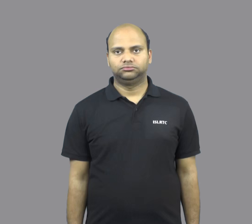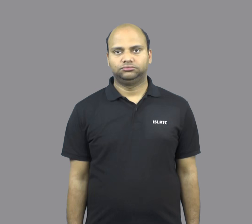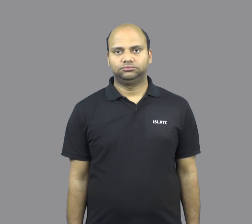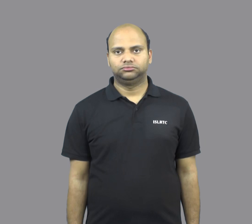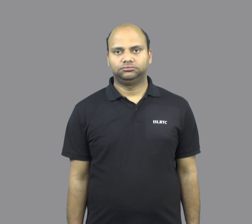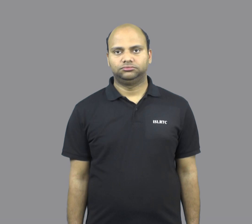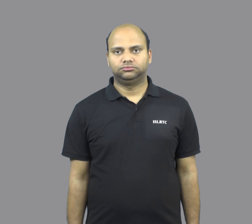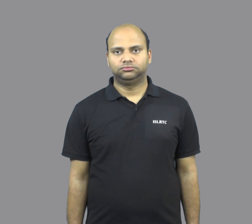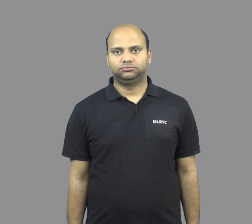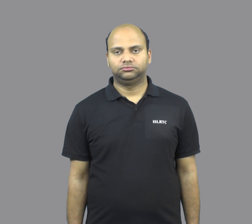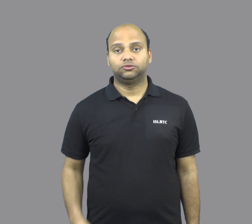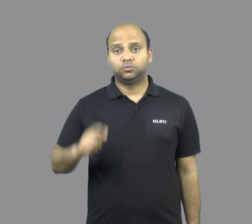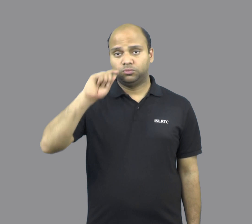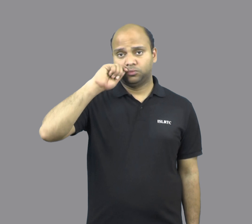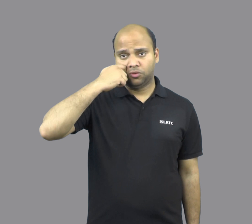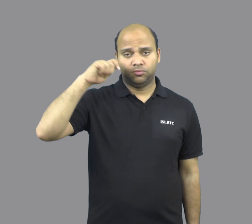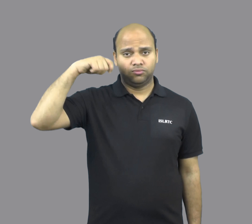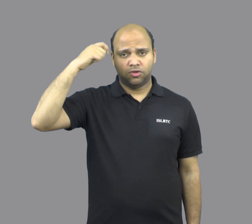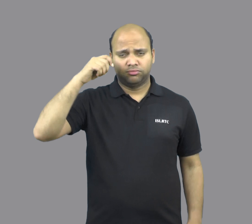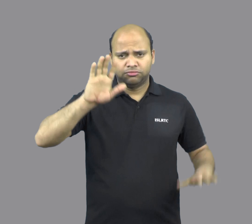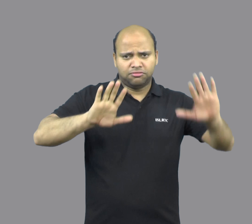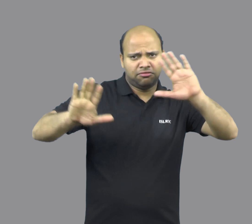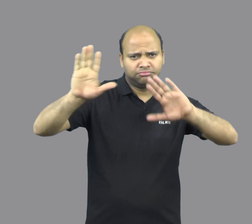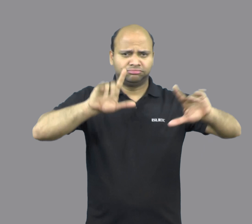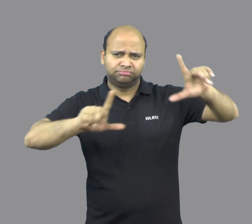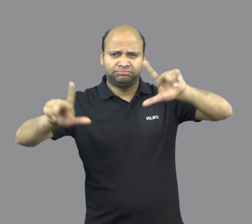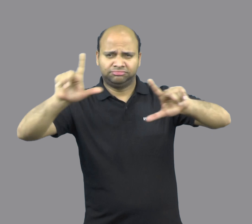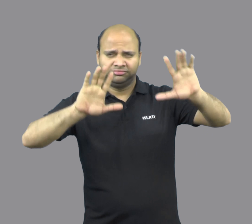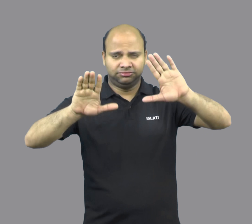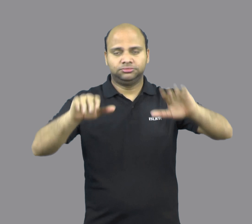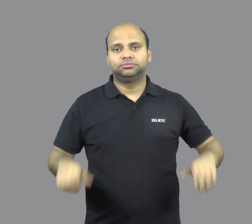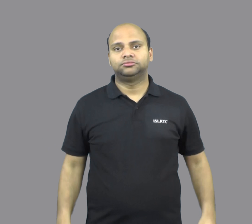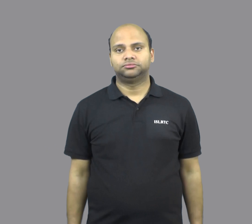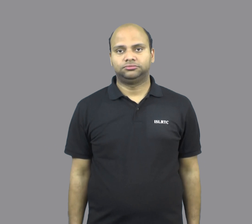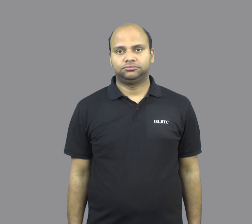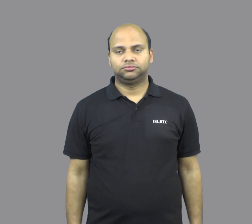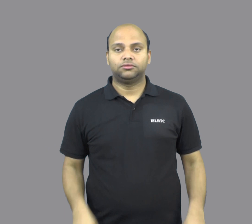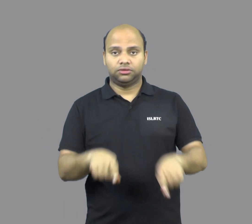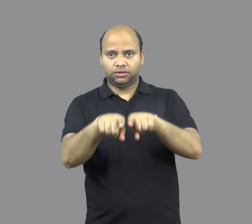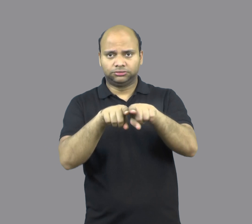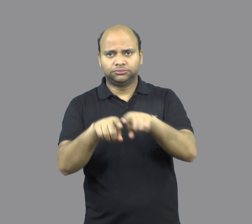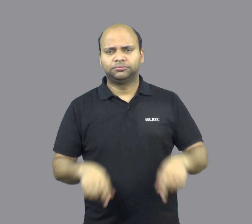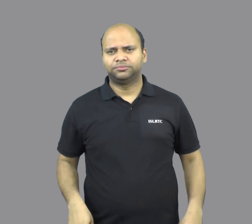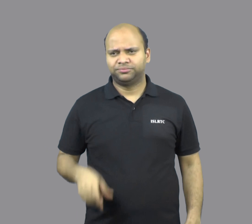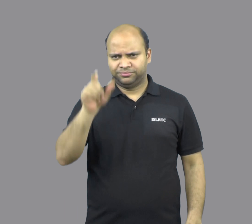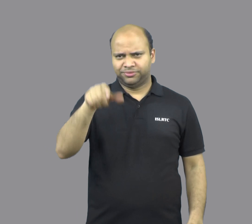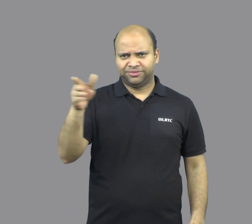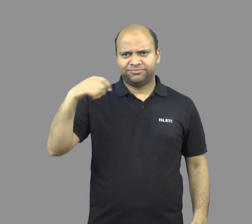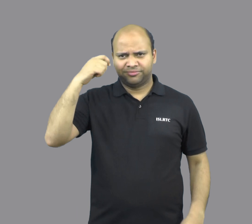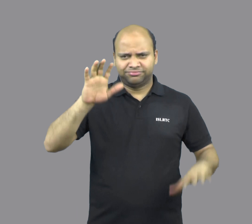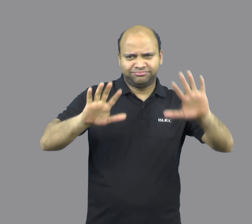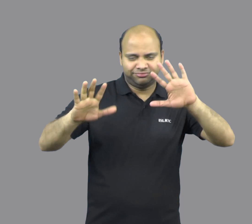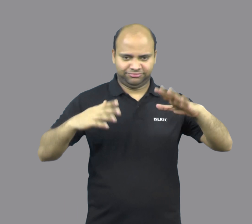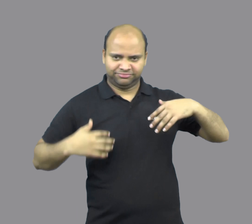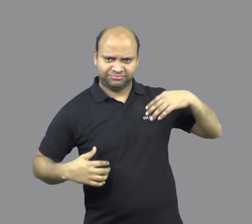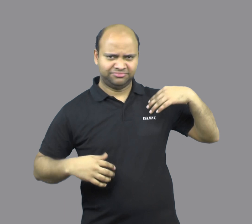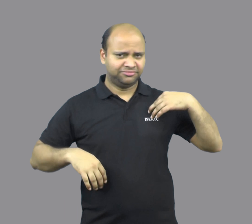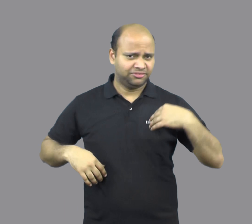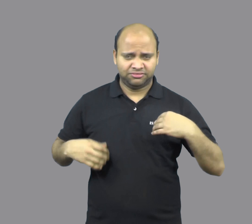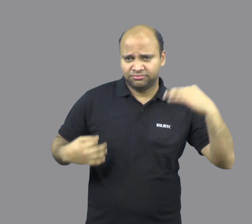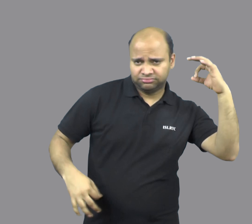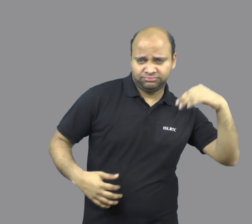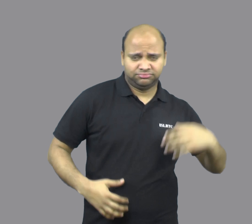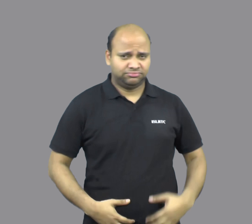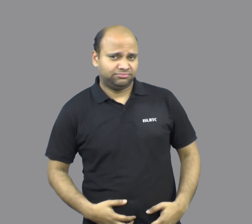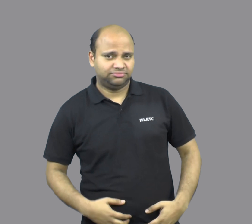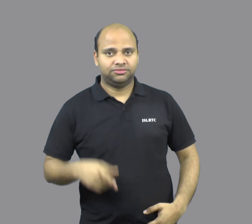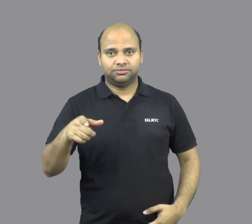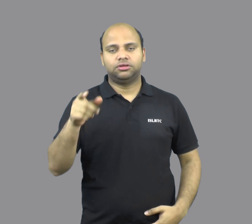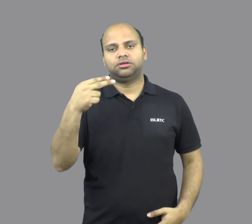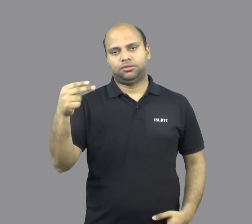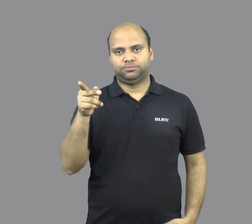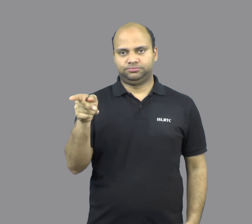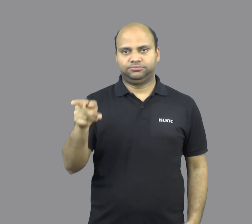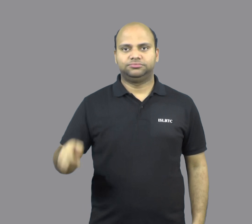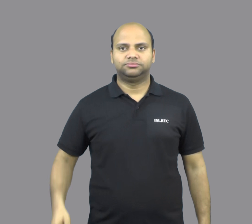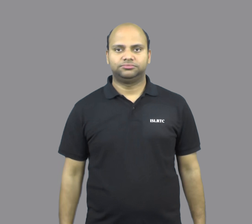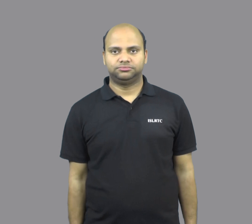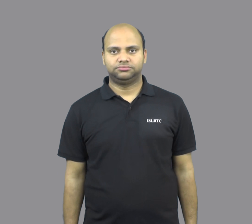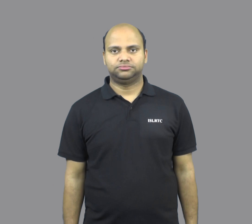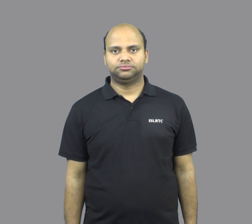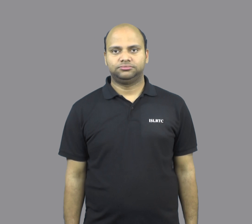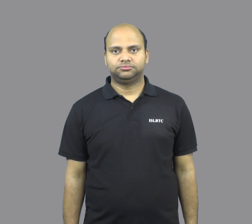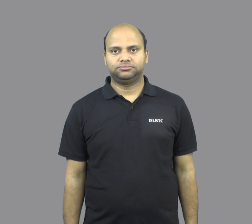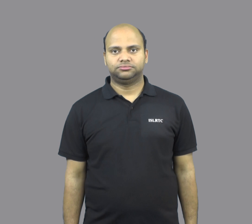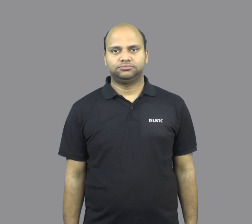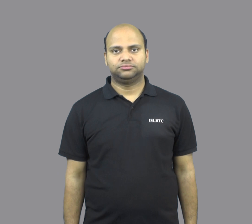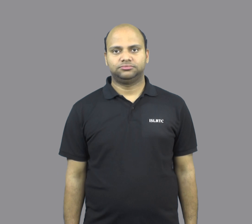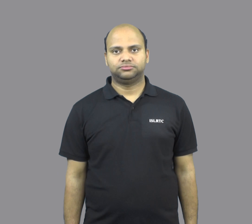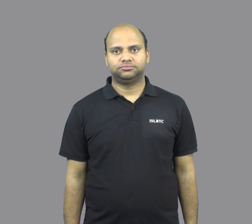Actor